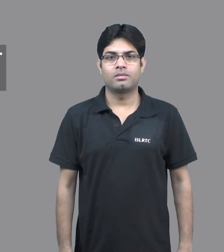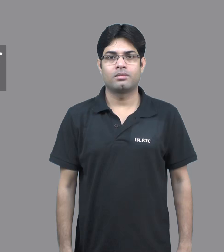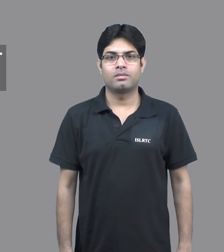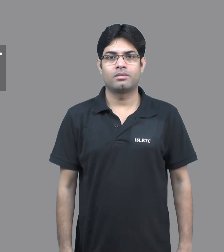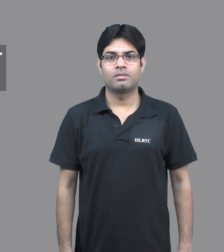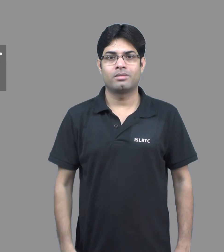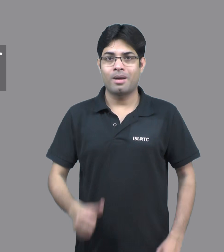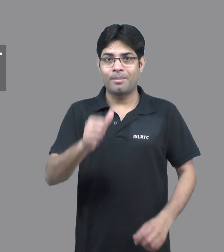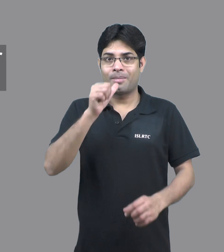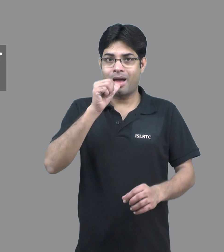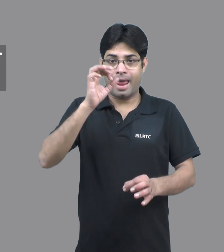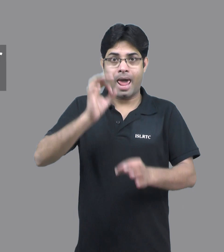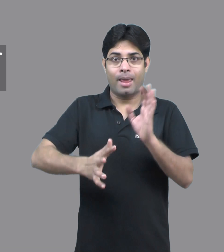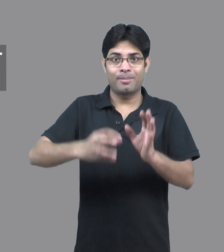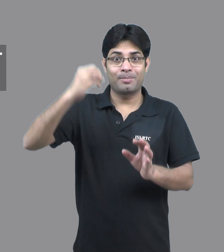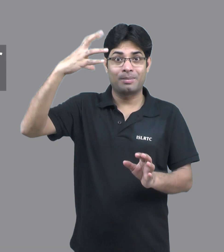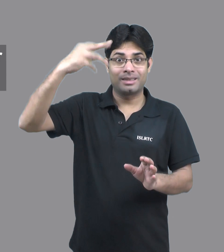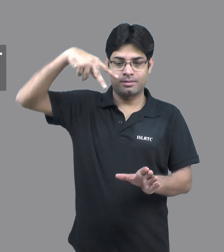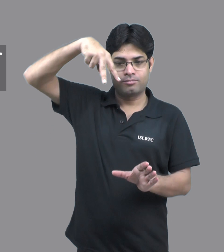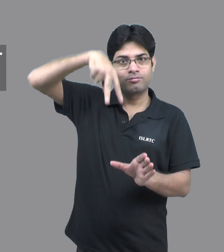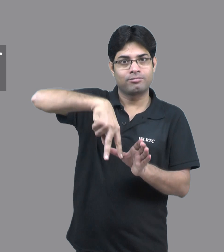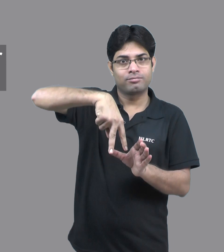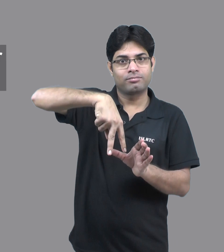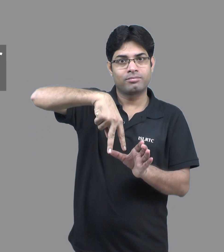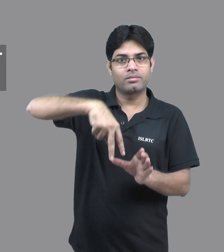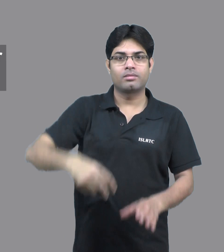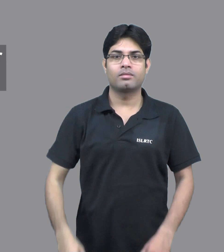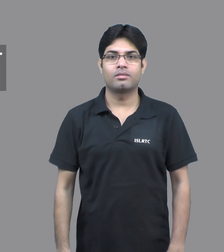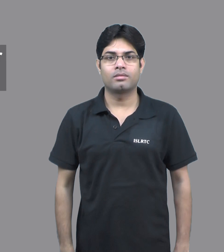Heater (Rod)